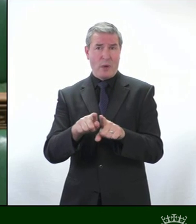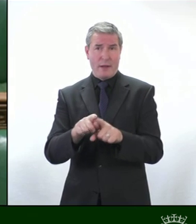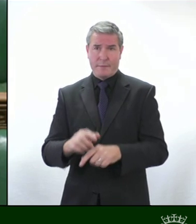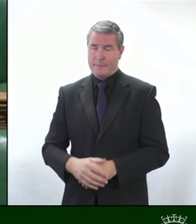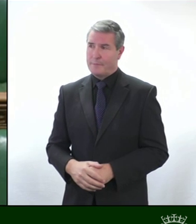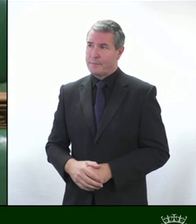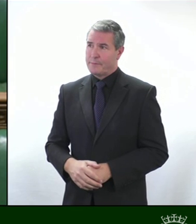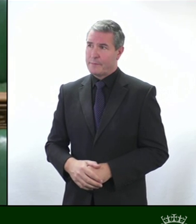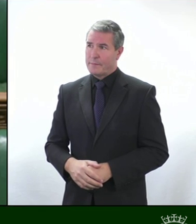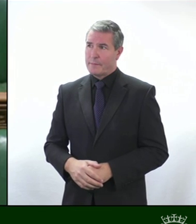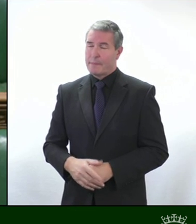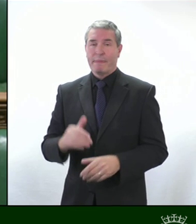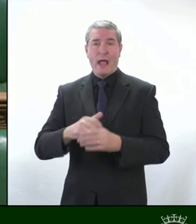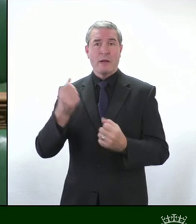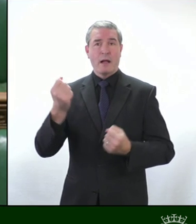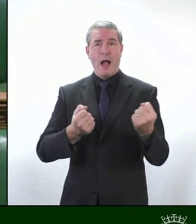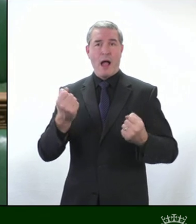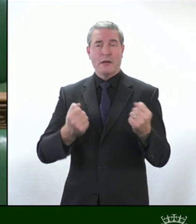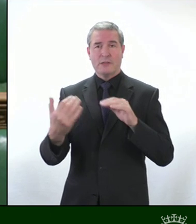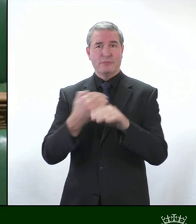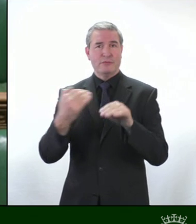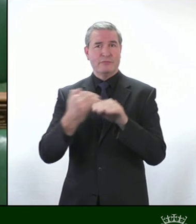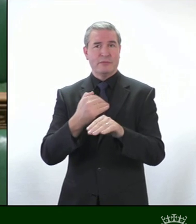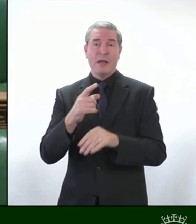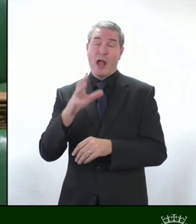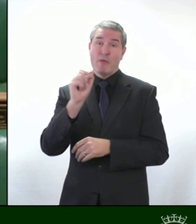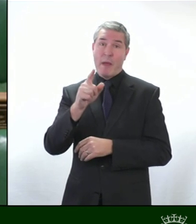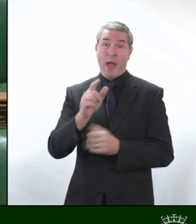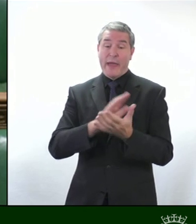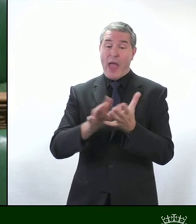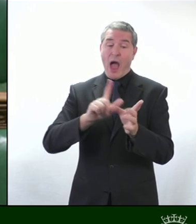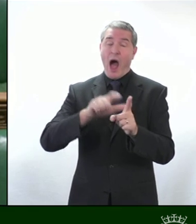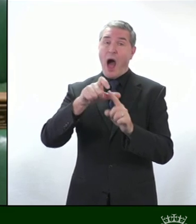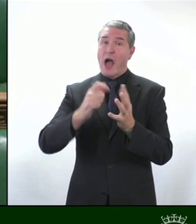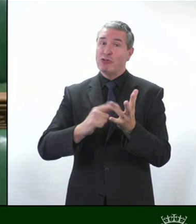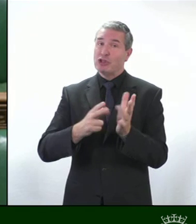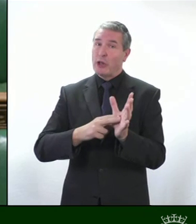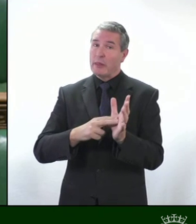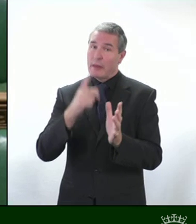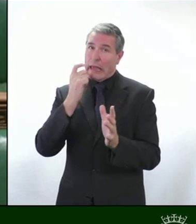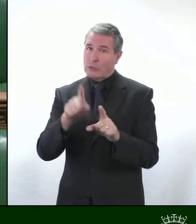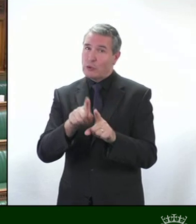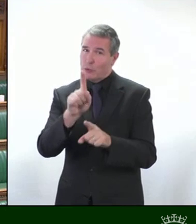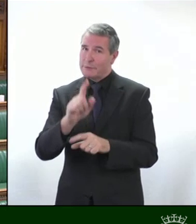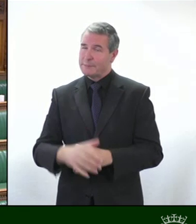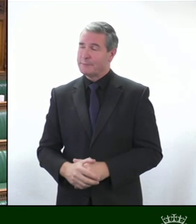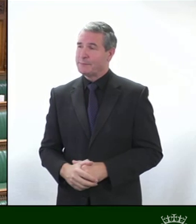On his point about internal combustion engines, I would just remind him that a hydrogen engine can also be an internal combustion engine.